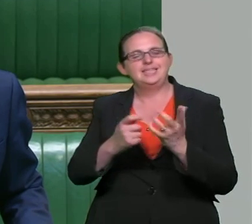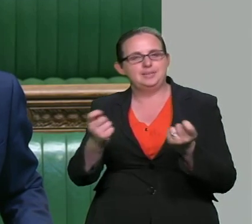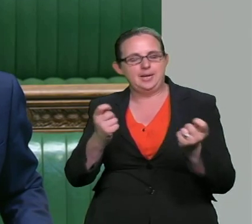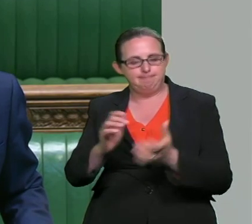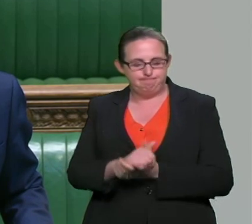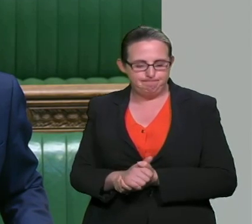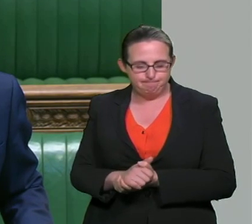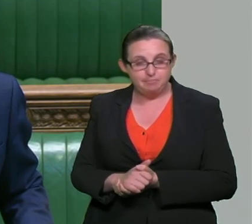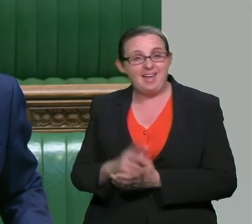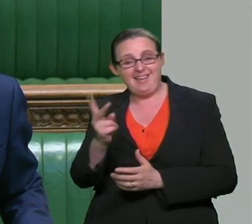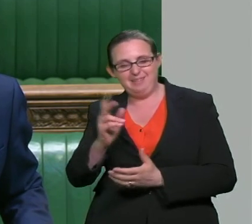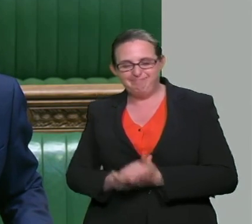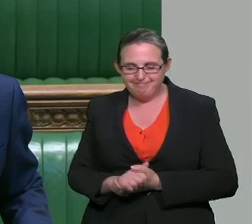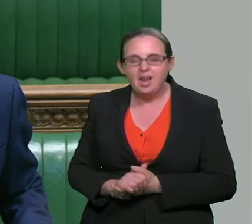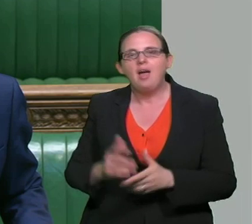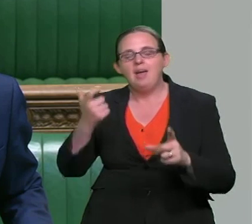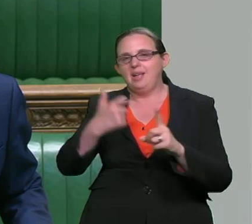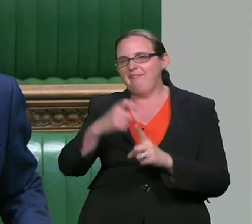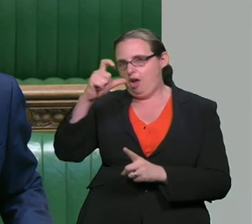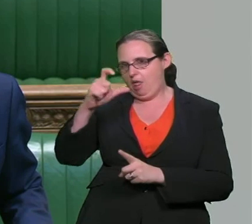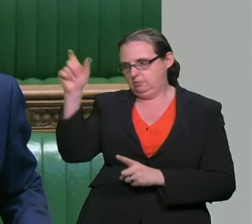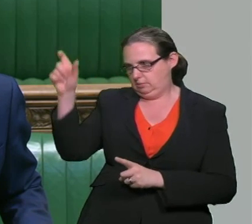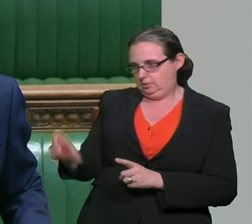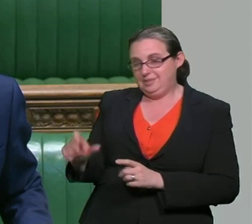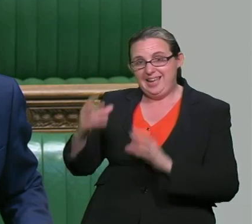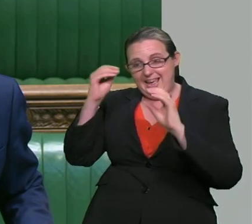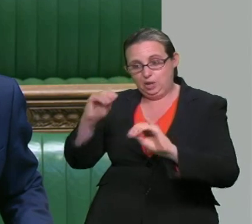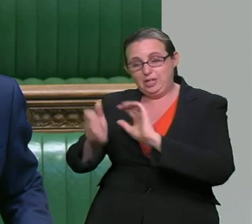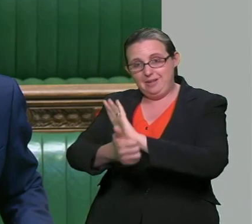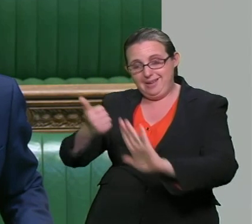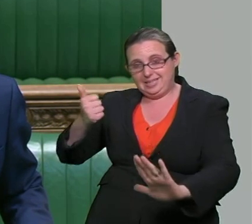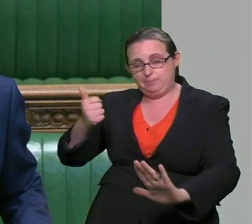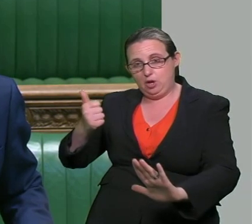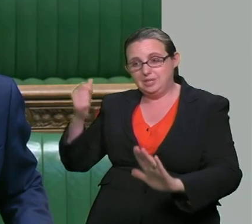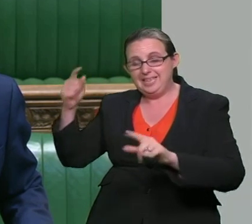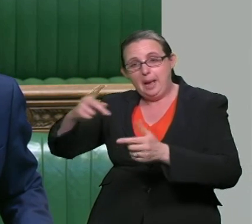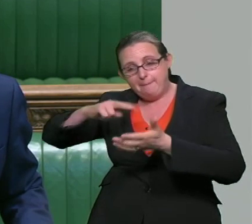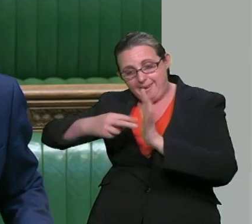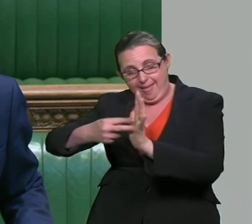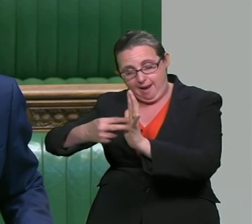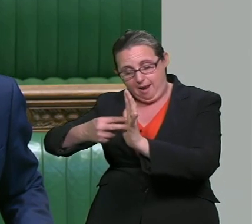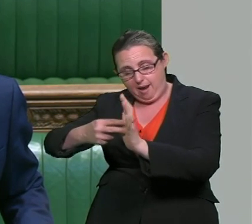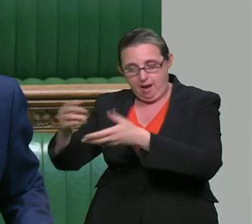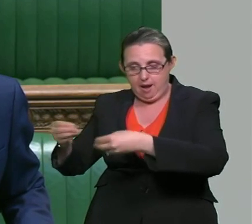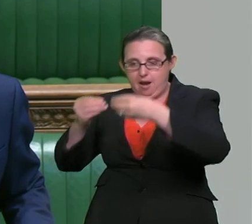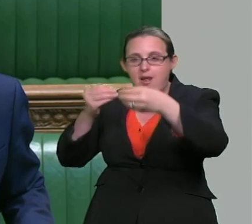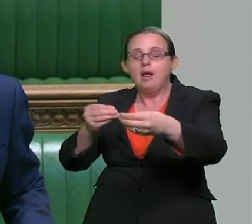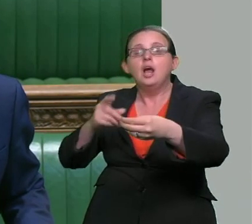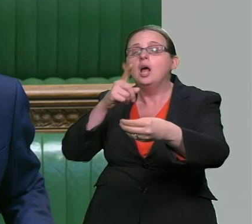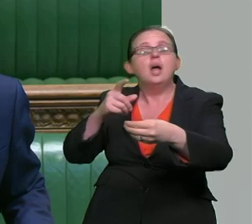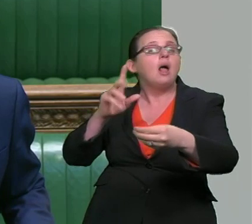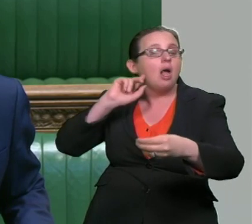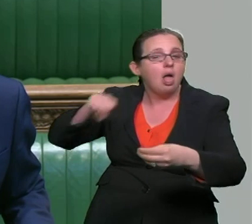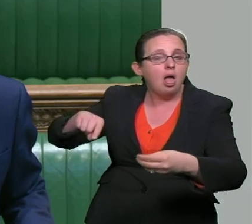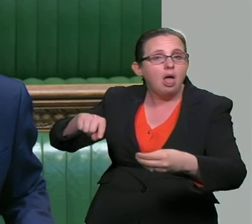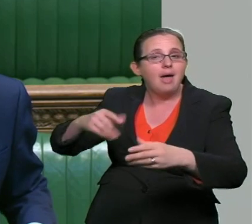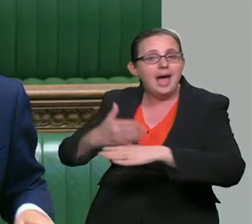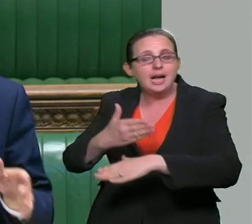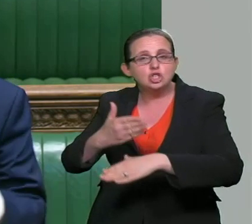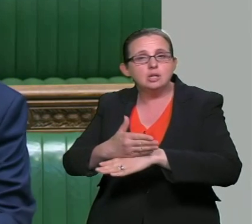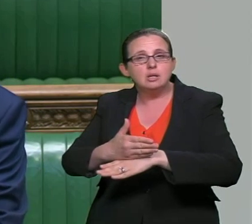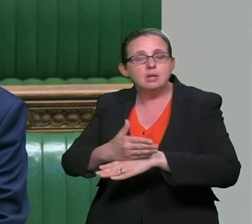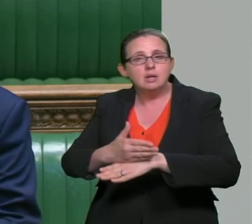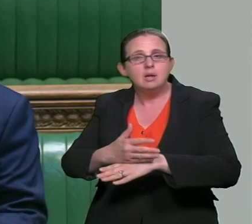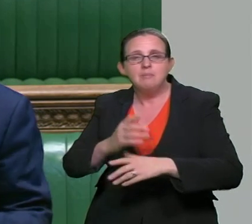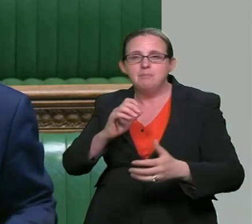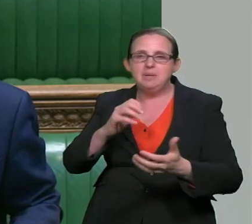The Collins review, commissioned by the Government, was very clear: if the Collins proposed action is not taken, the attainment gap will rise by between 10% and 24%.